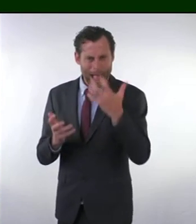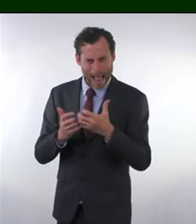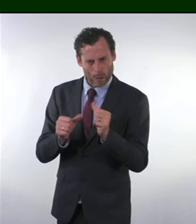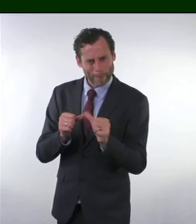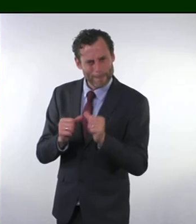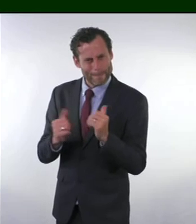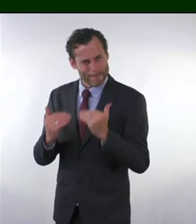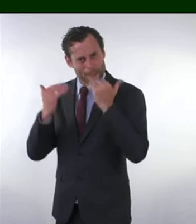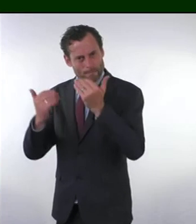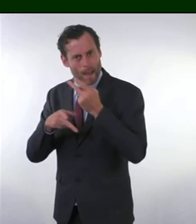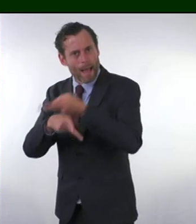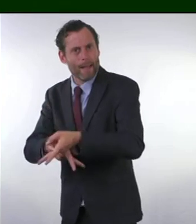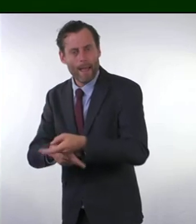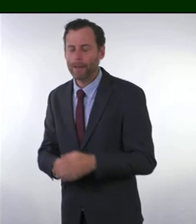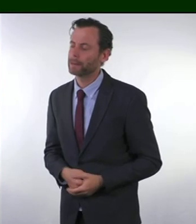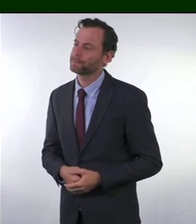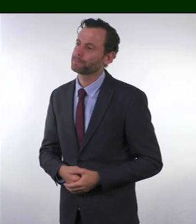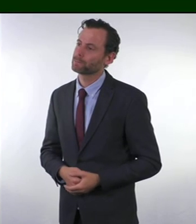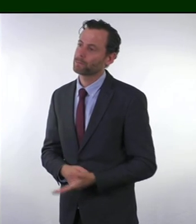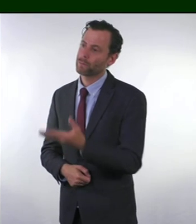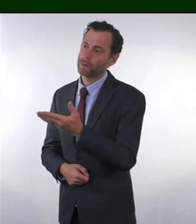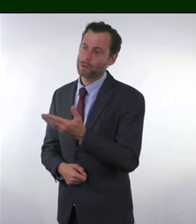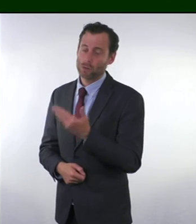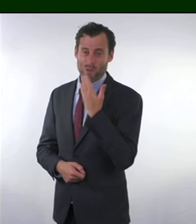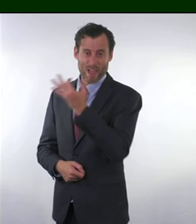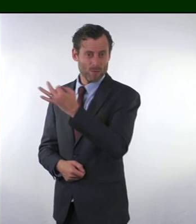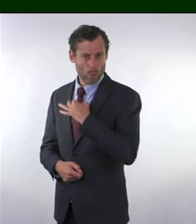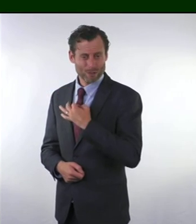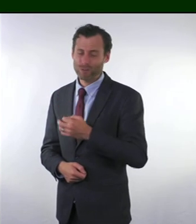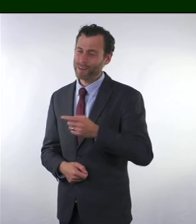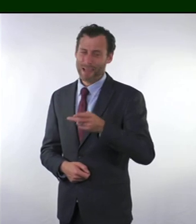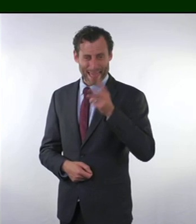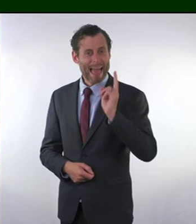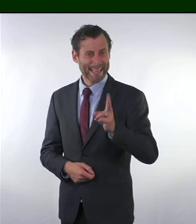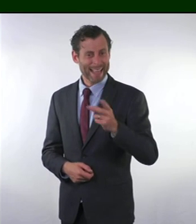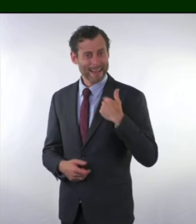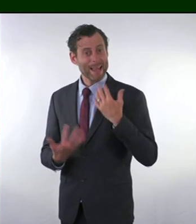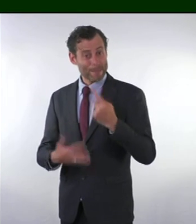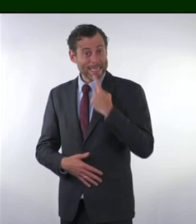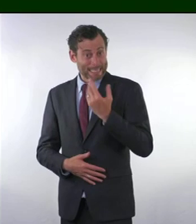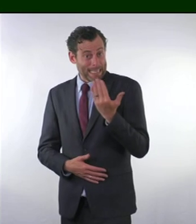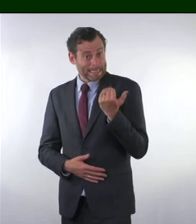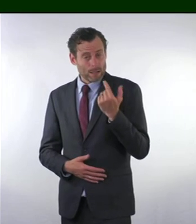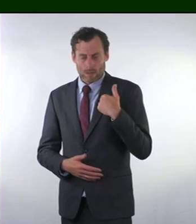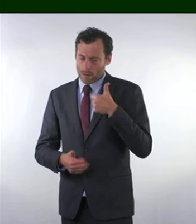I thank the honourable Gentleman and renew the points I made earlier and the tributes I pay to care home workers.